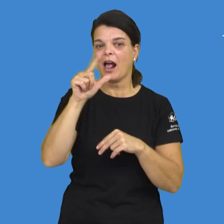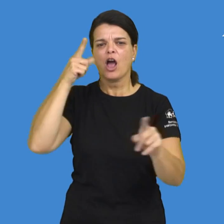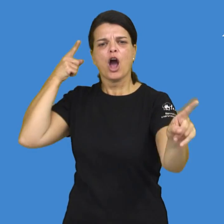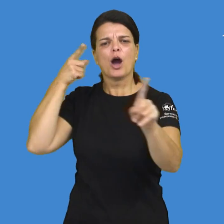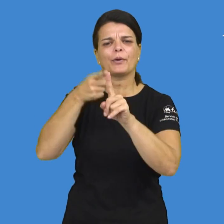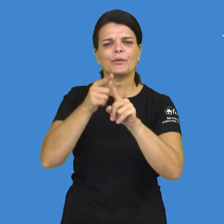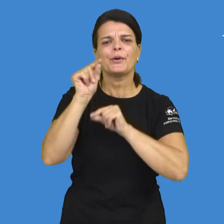objetivo